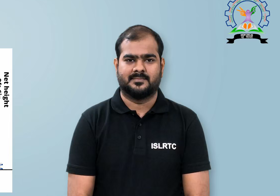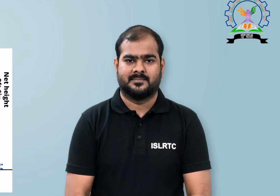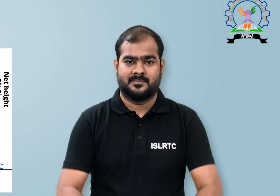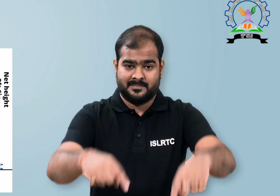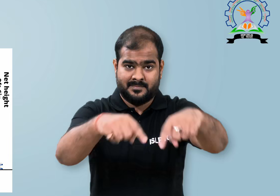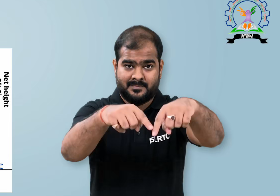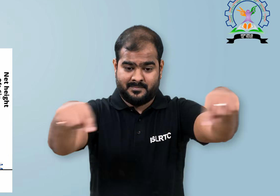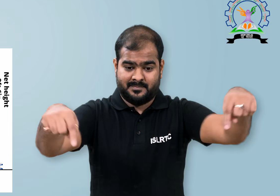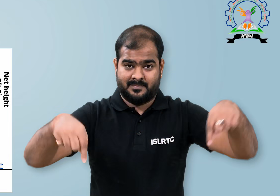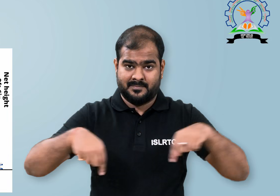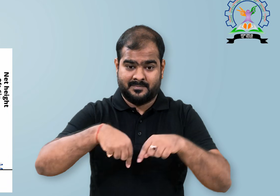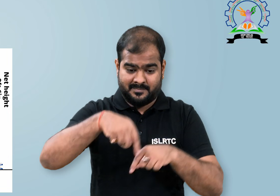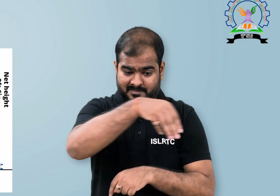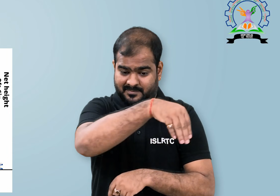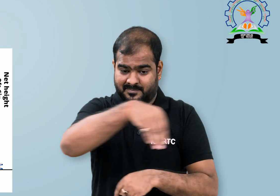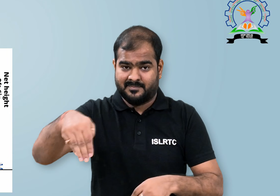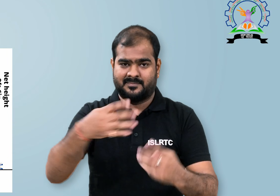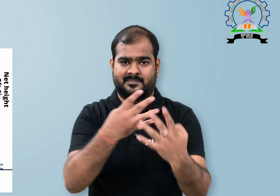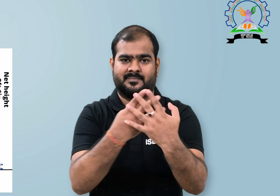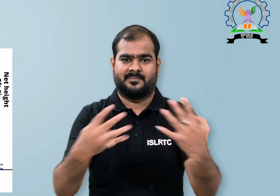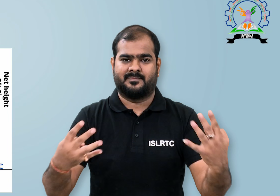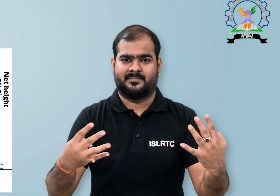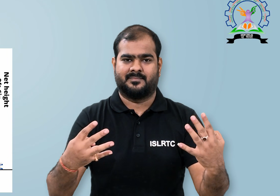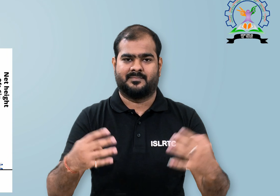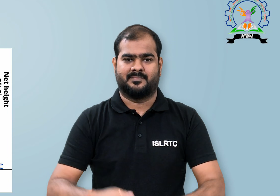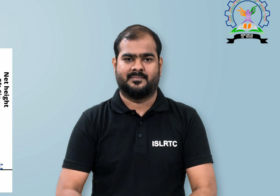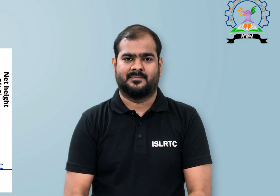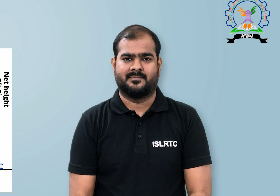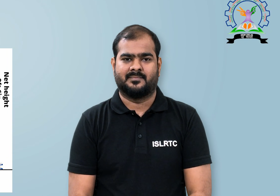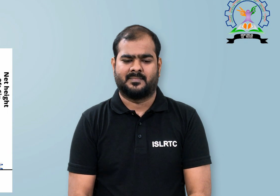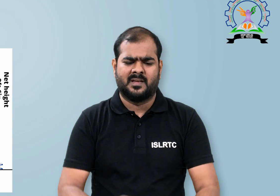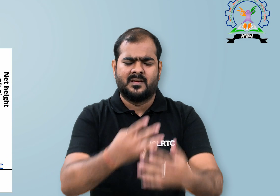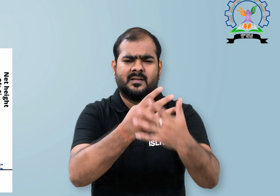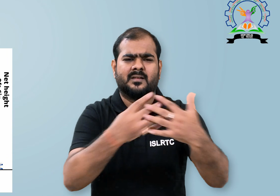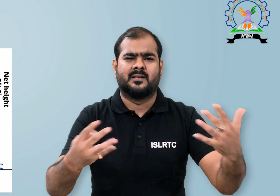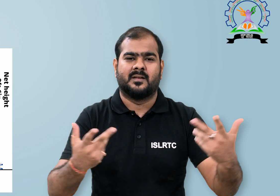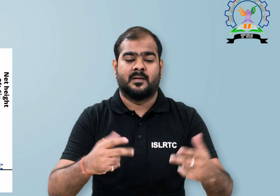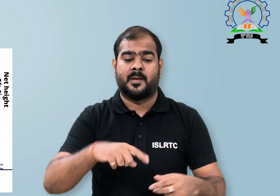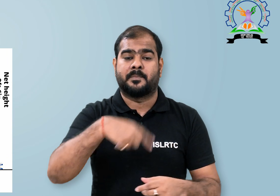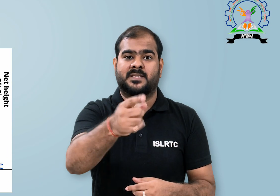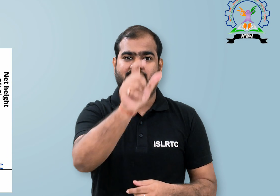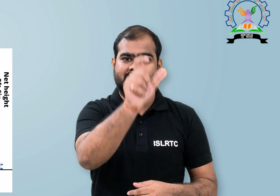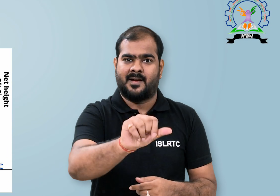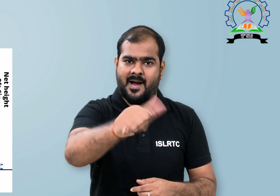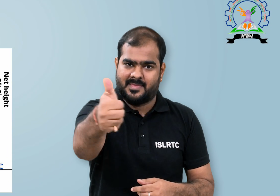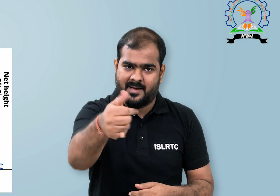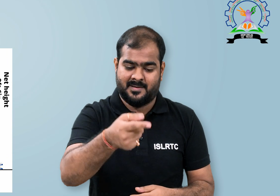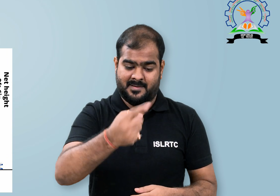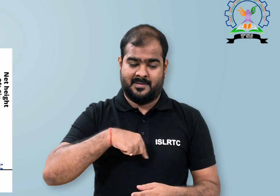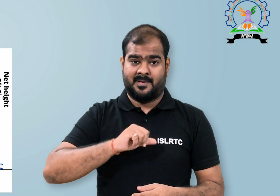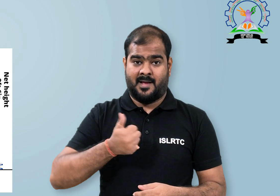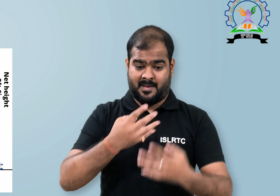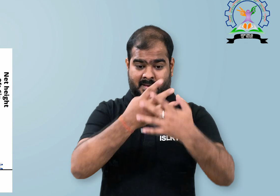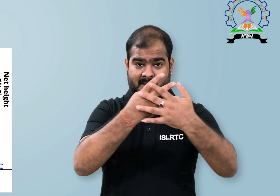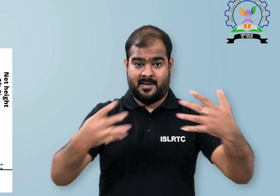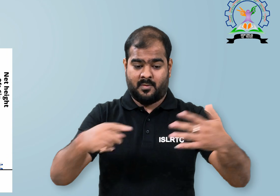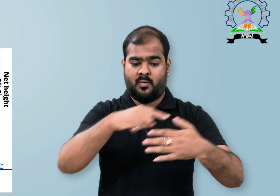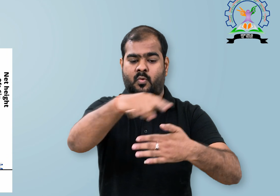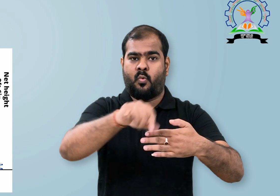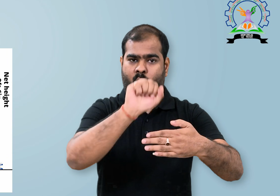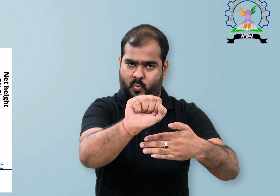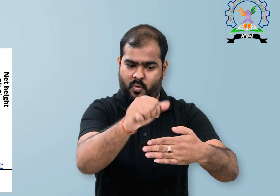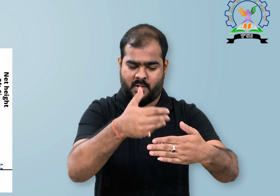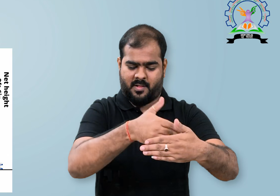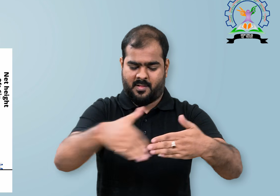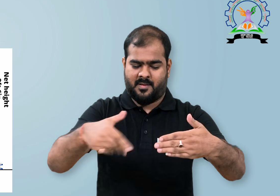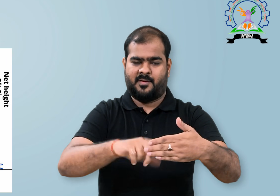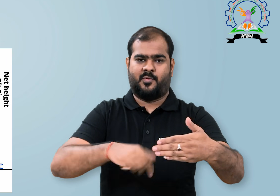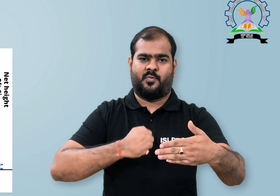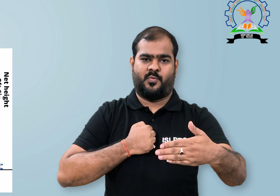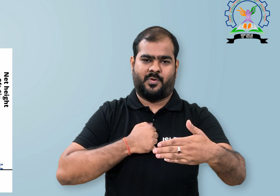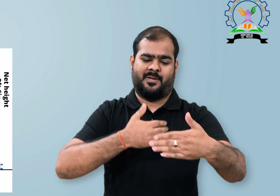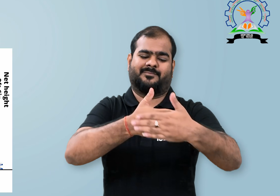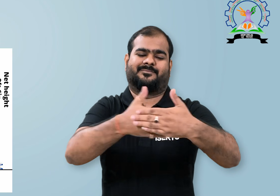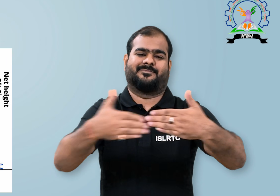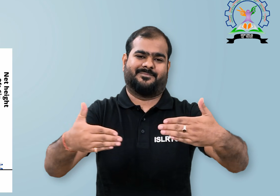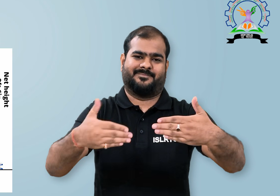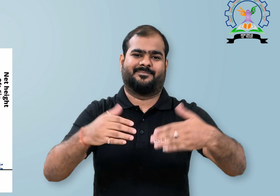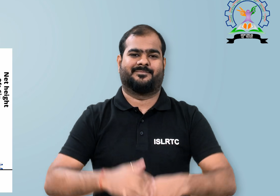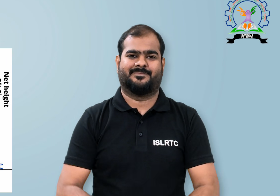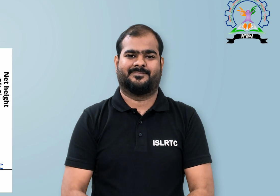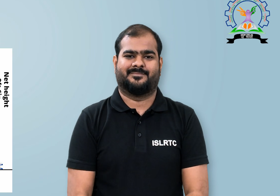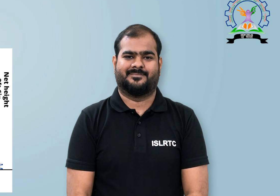Net Net: The mesh barrier that divides the court into two halves and over which the shuttlecock must be hit.